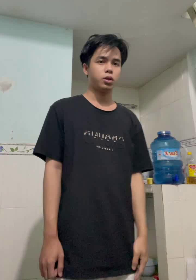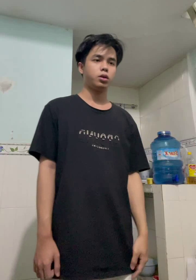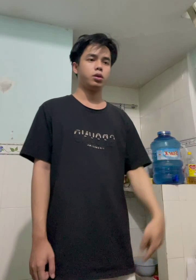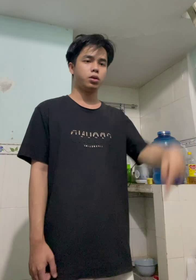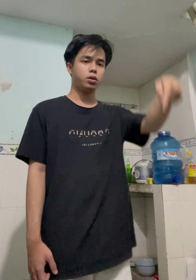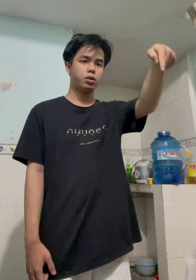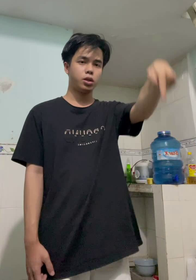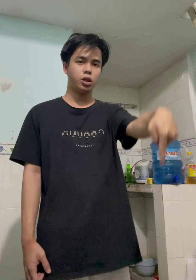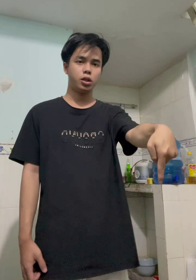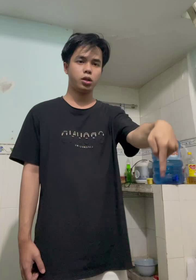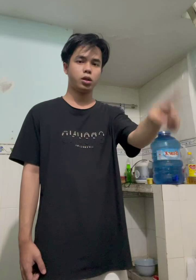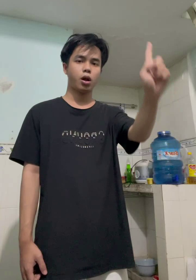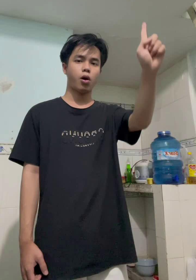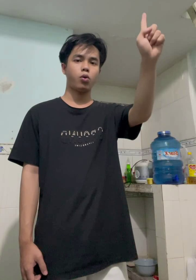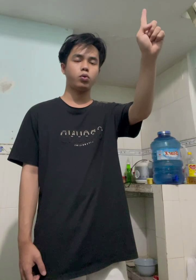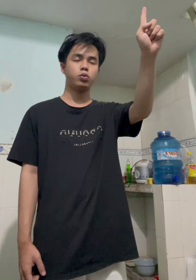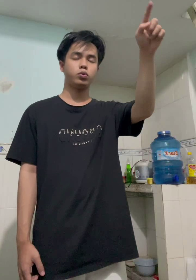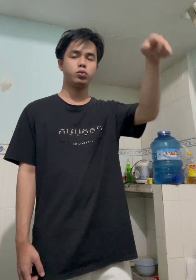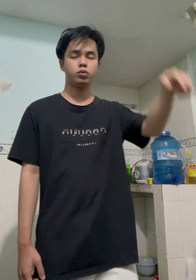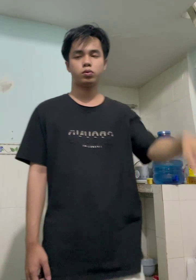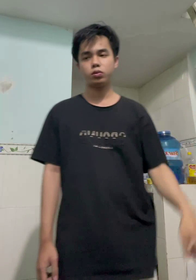di dau